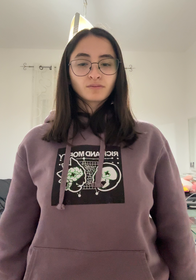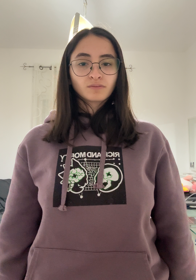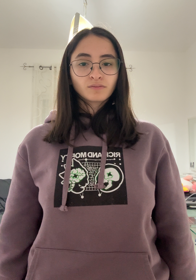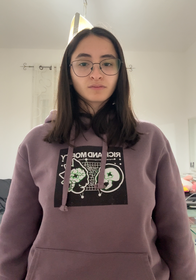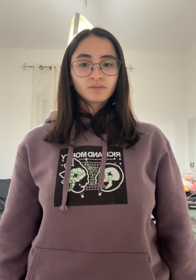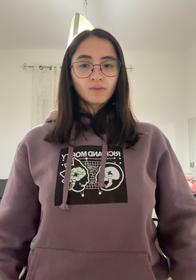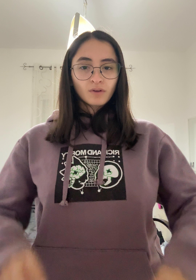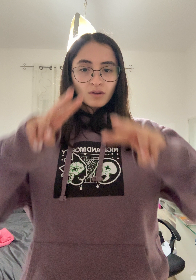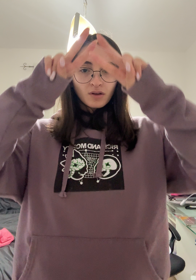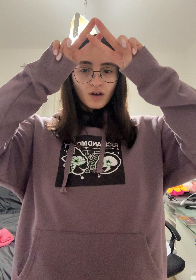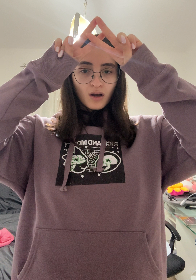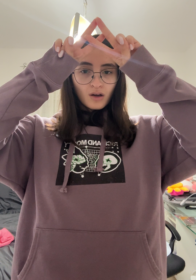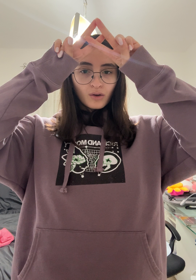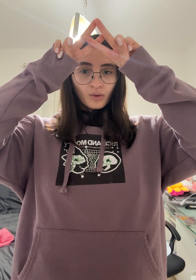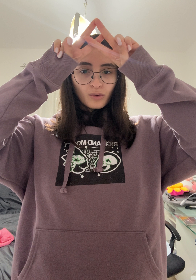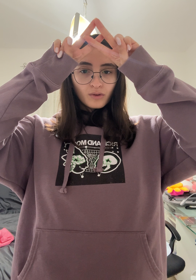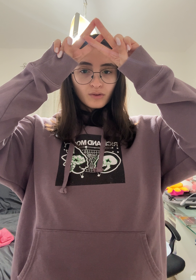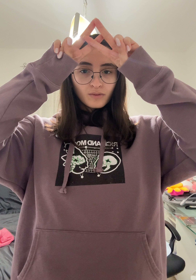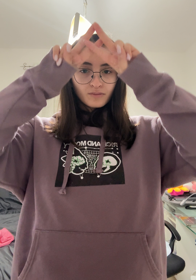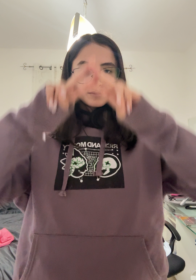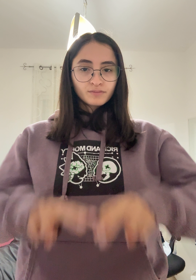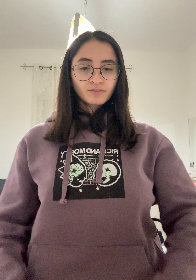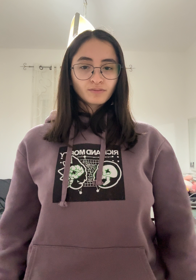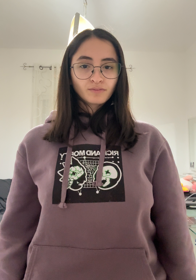אחות מקצוע